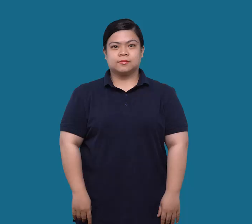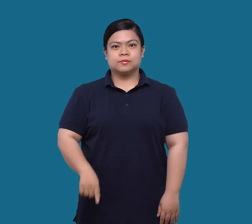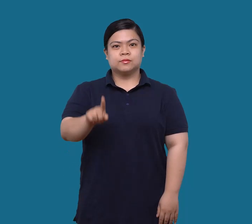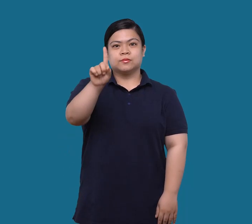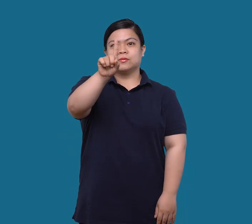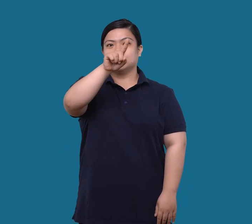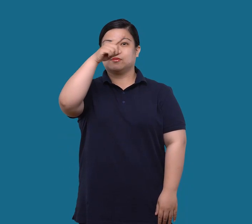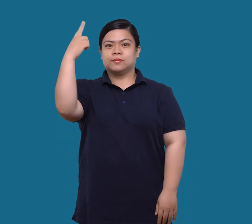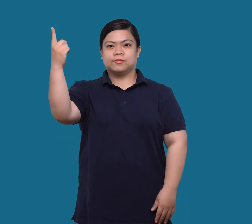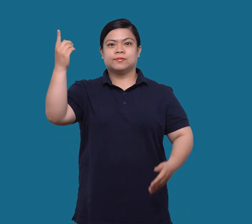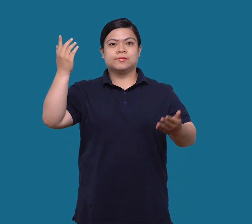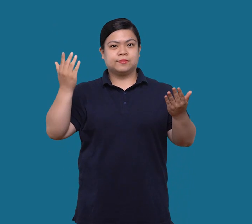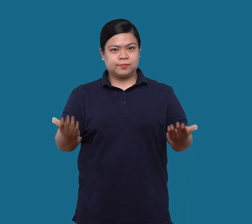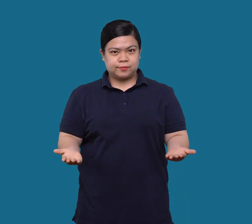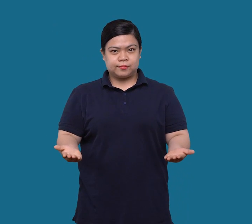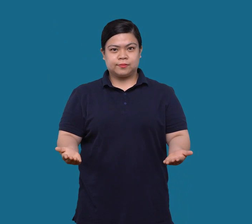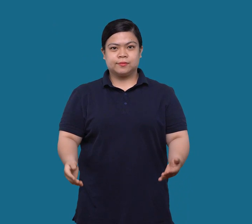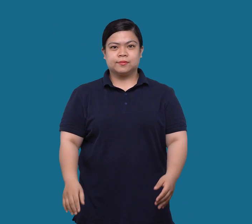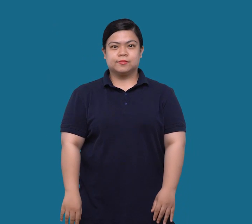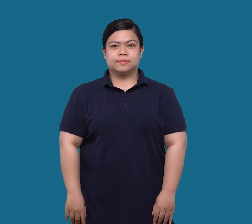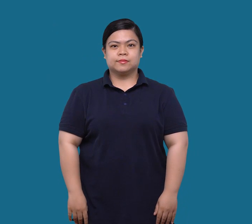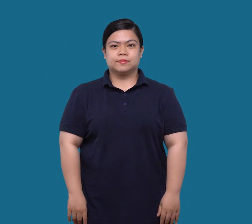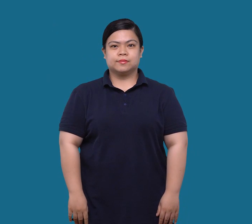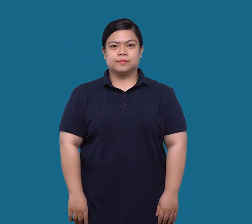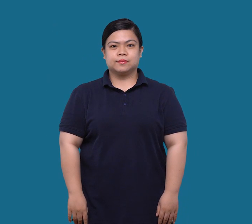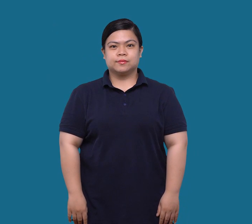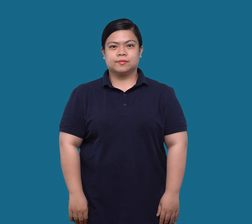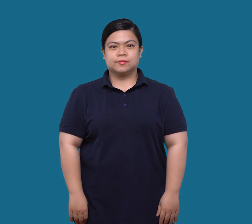tuần này